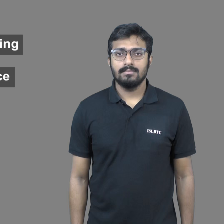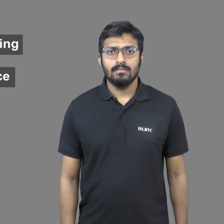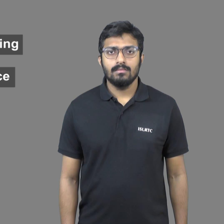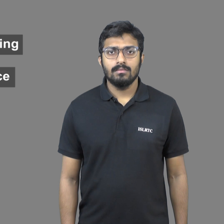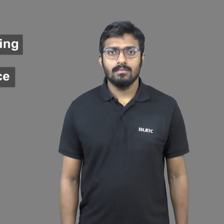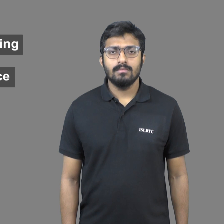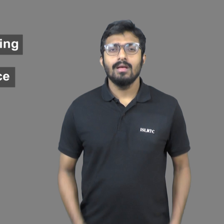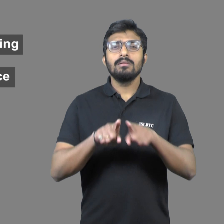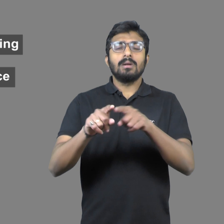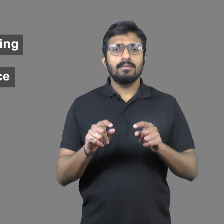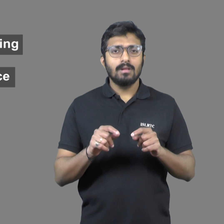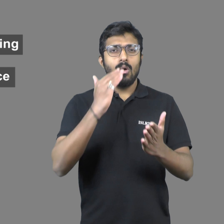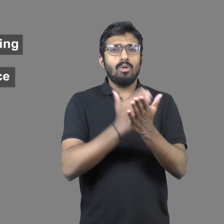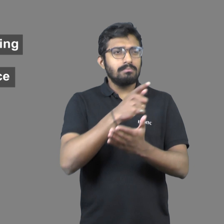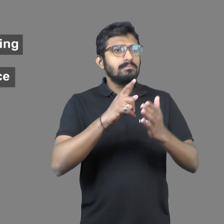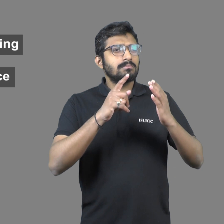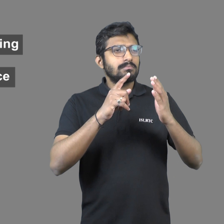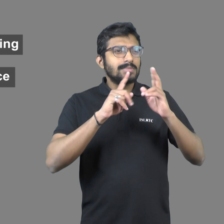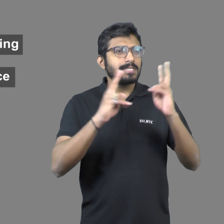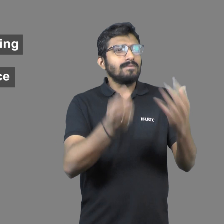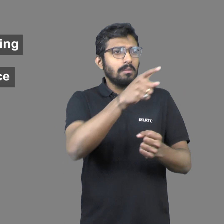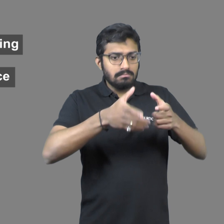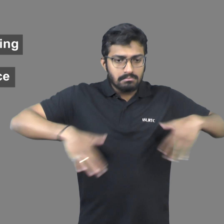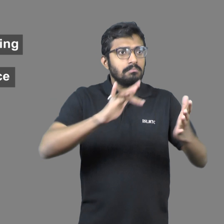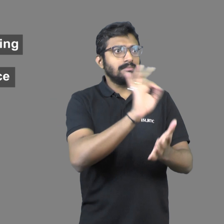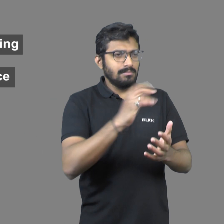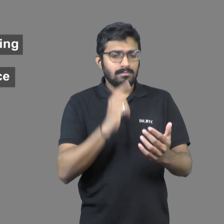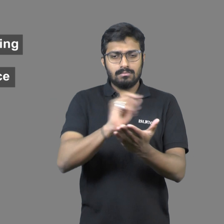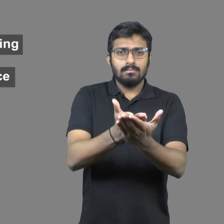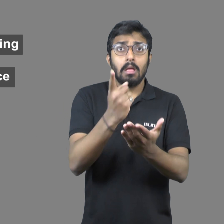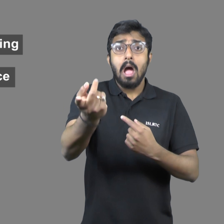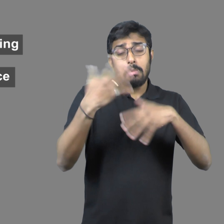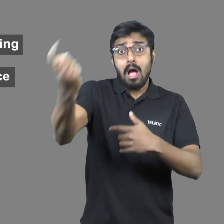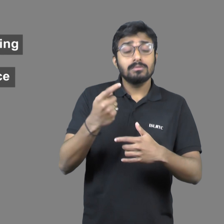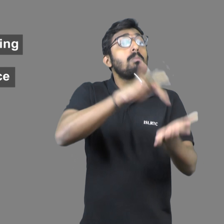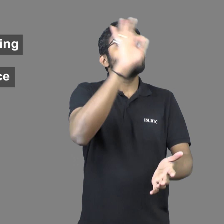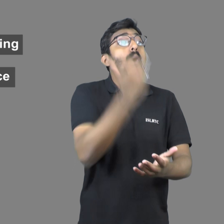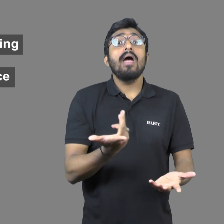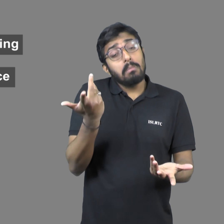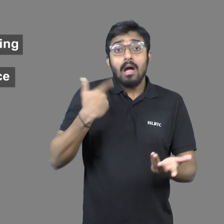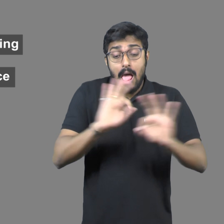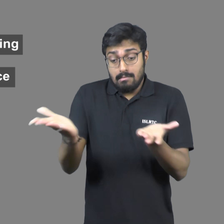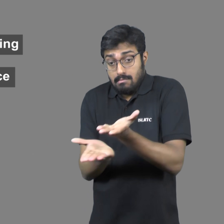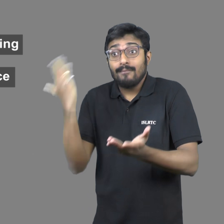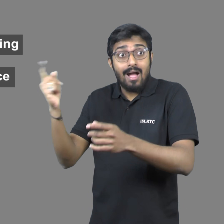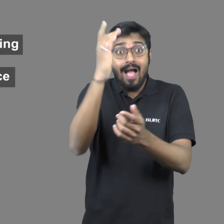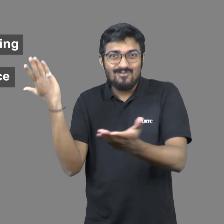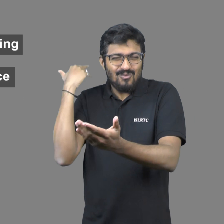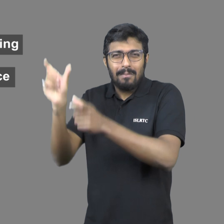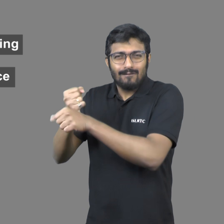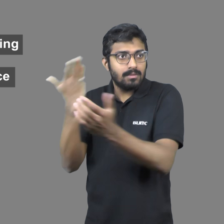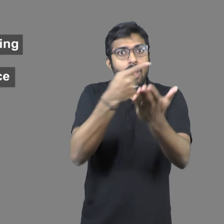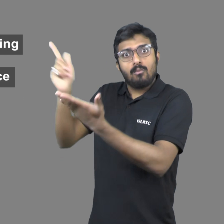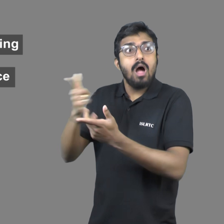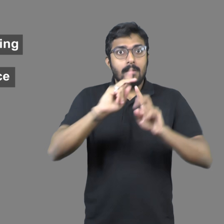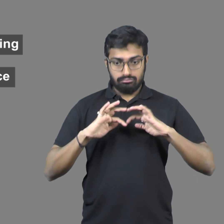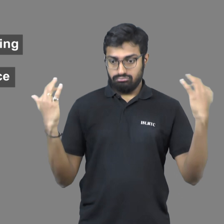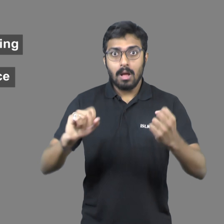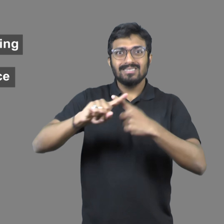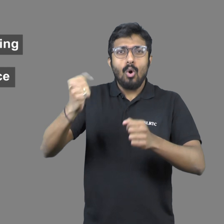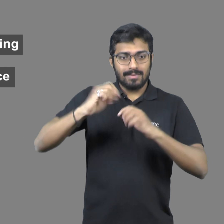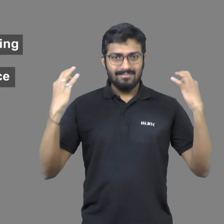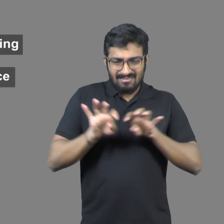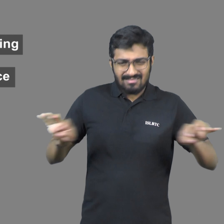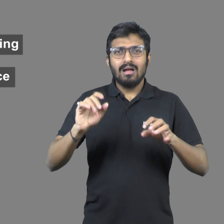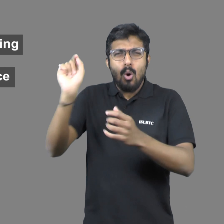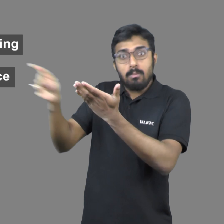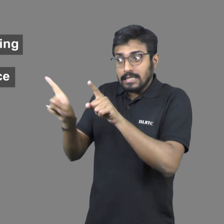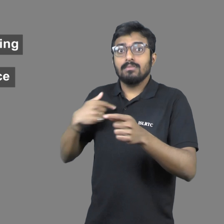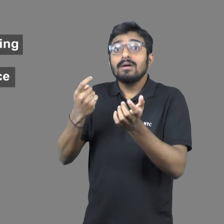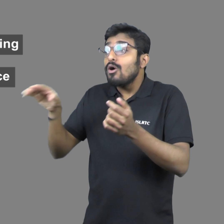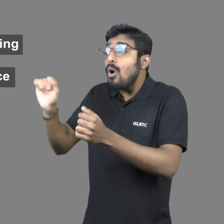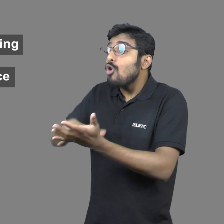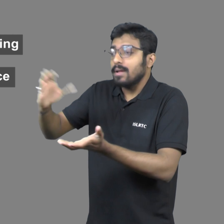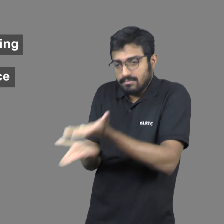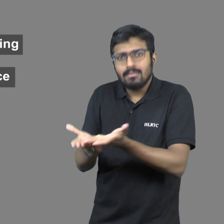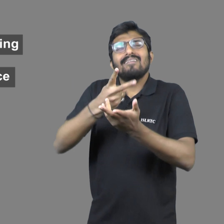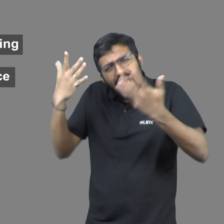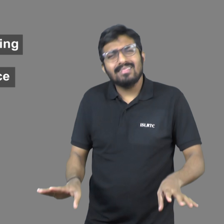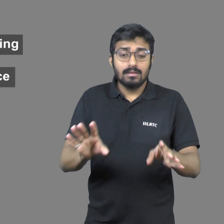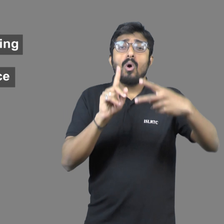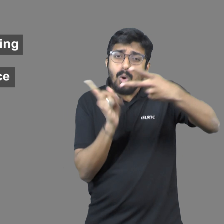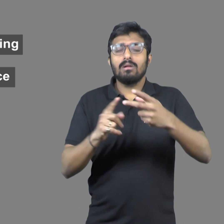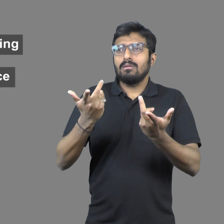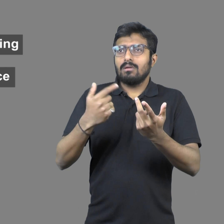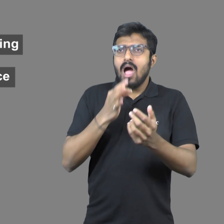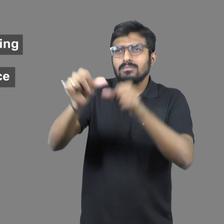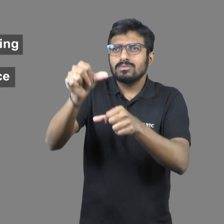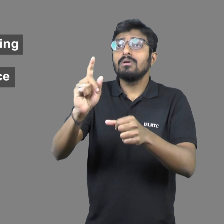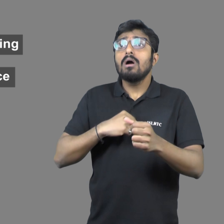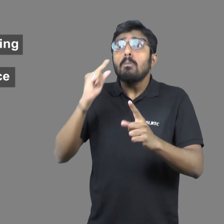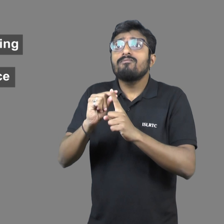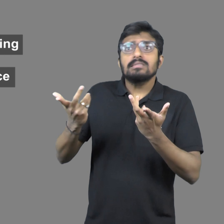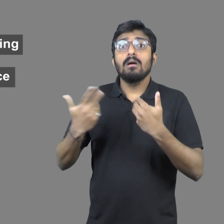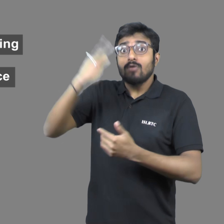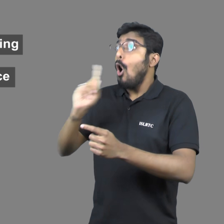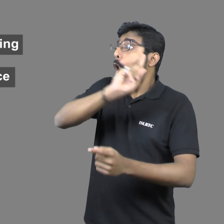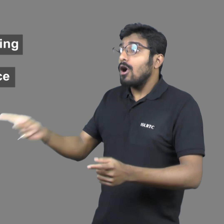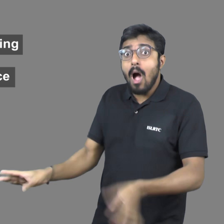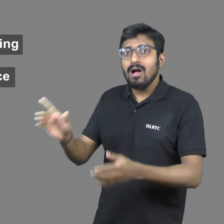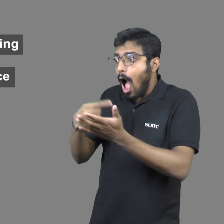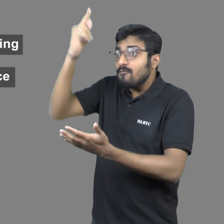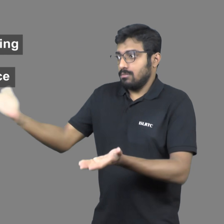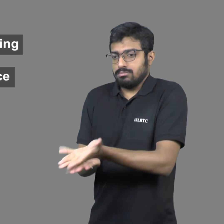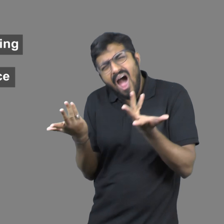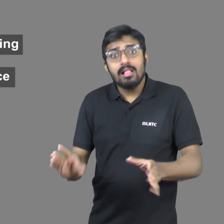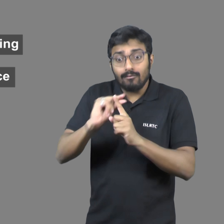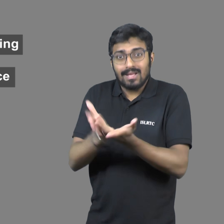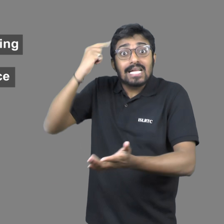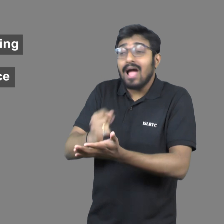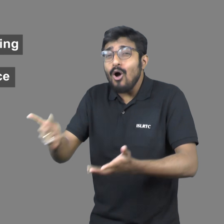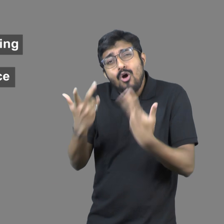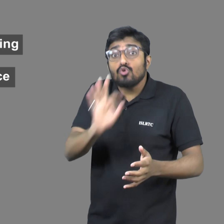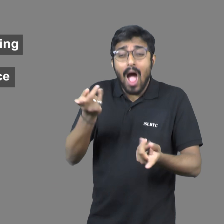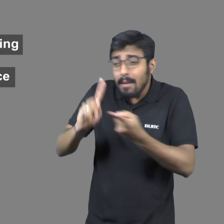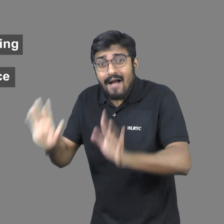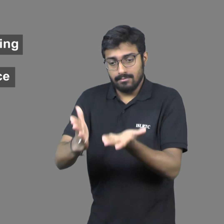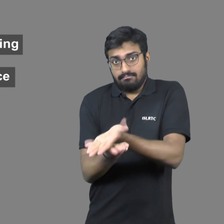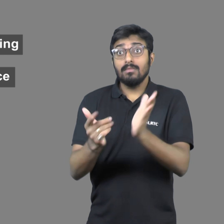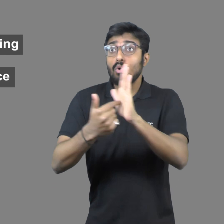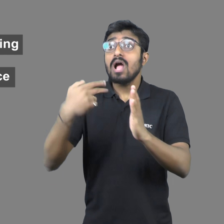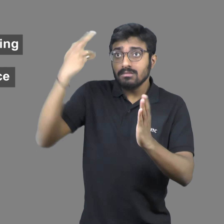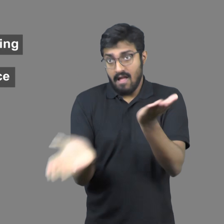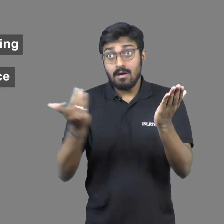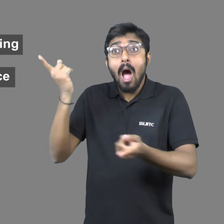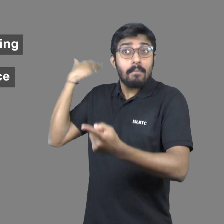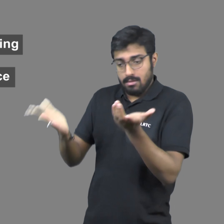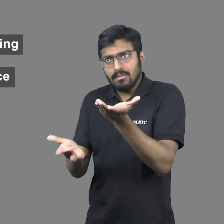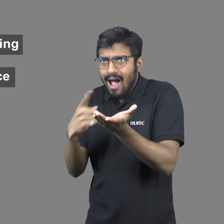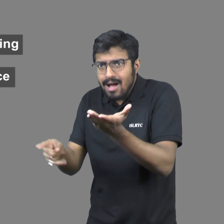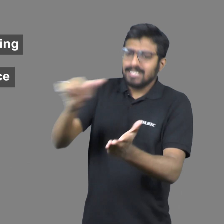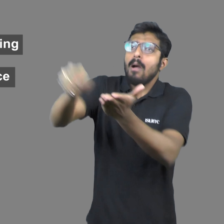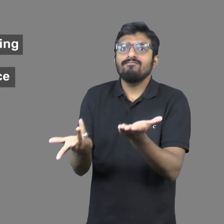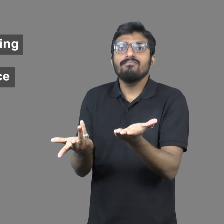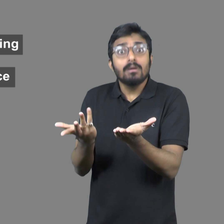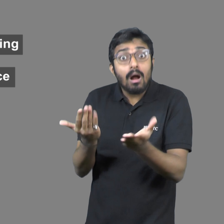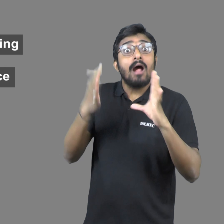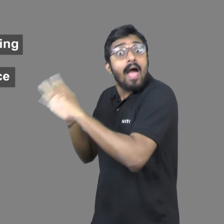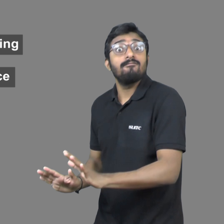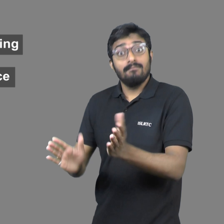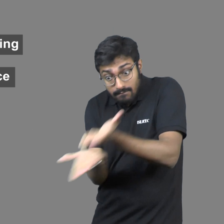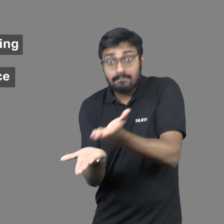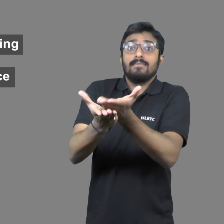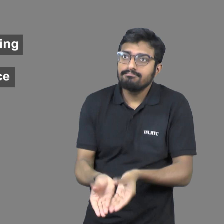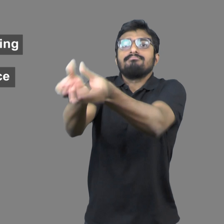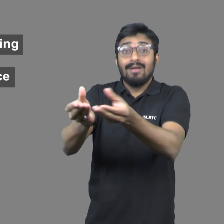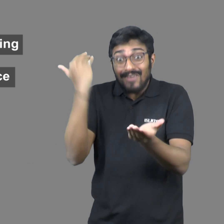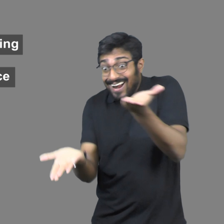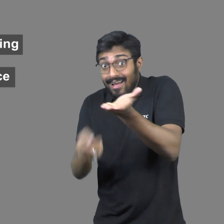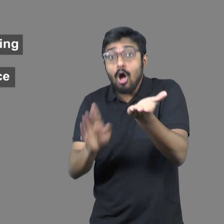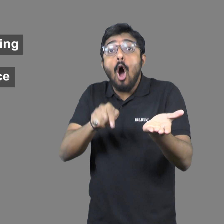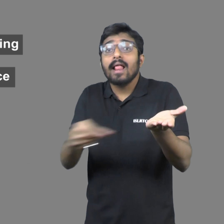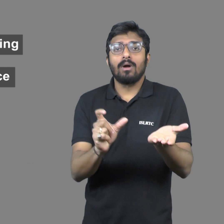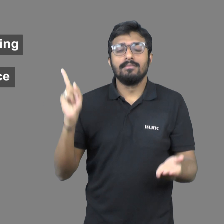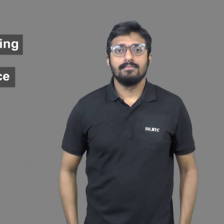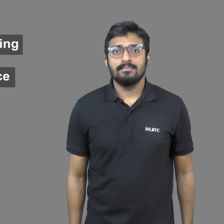Referencing or Reference